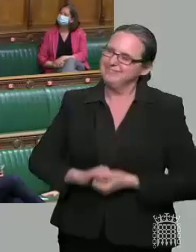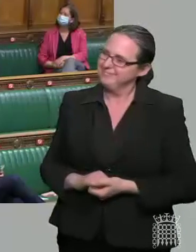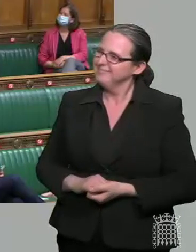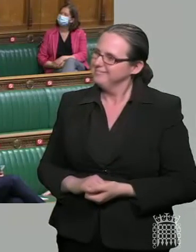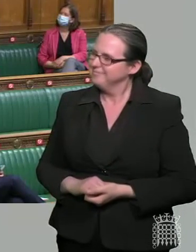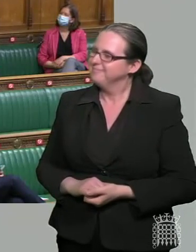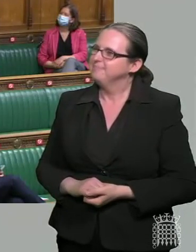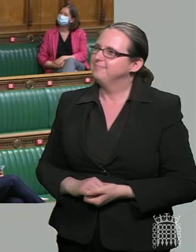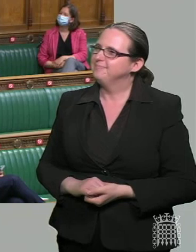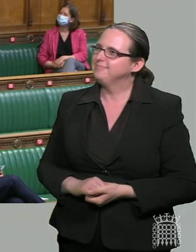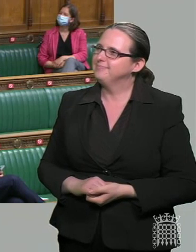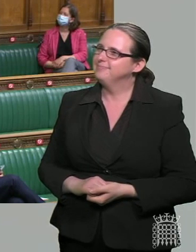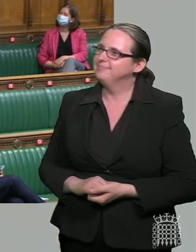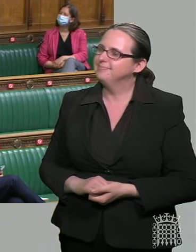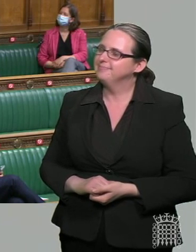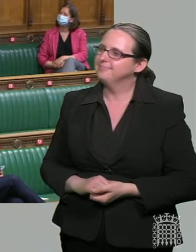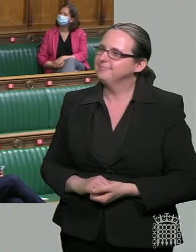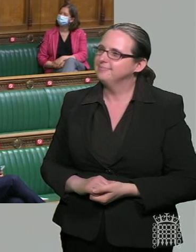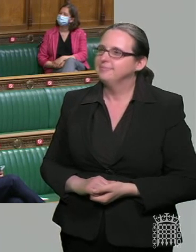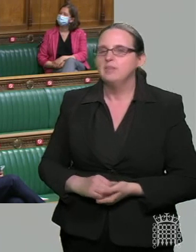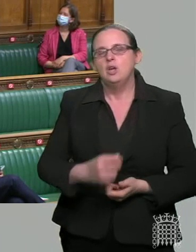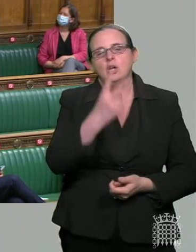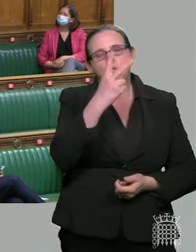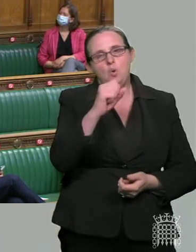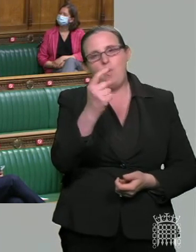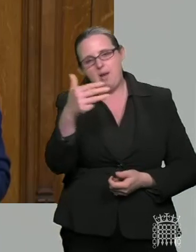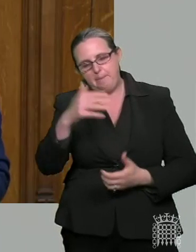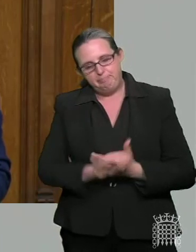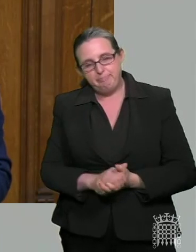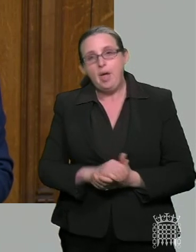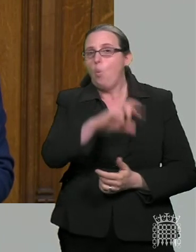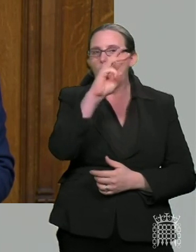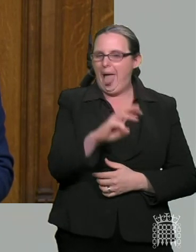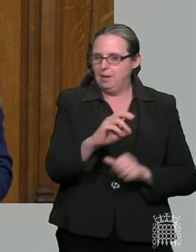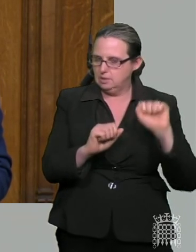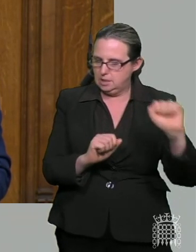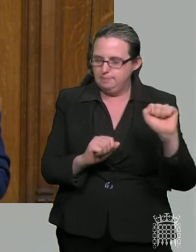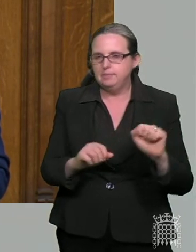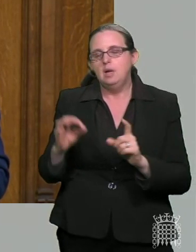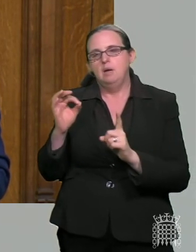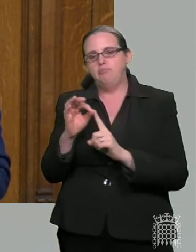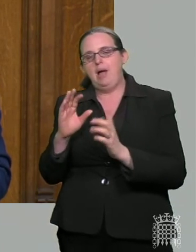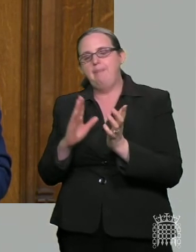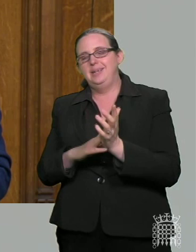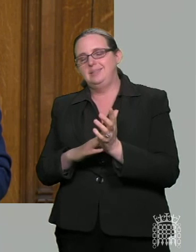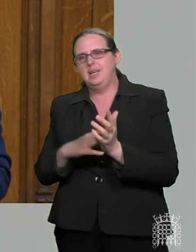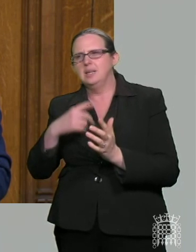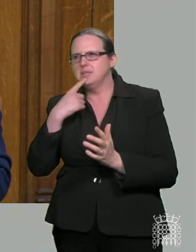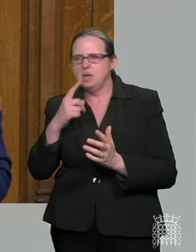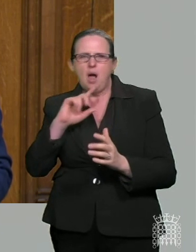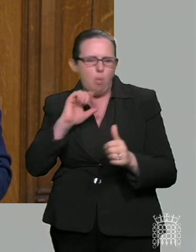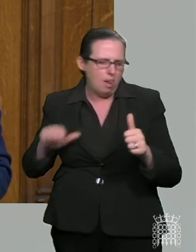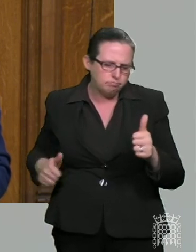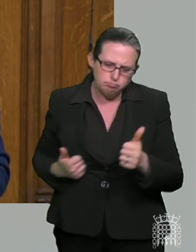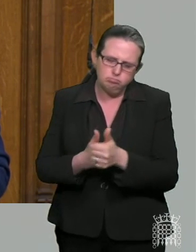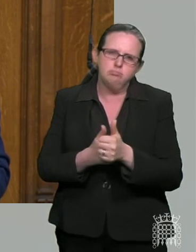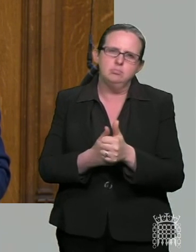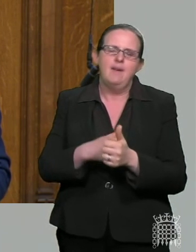In 2019, before visiting Wales, the Prime Minister said: “I will always back Britain’s great farmers”.